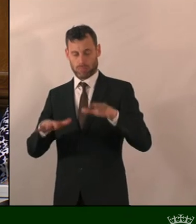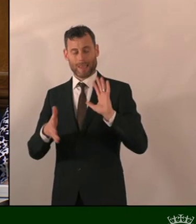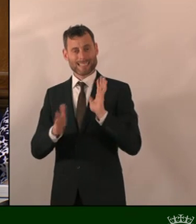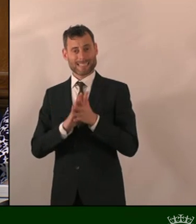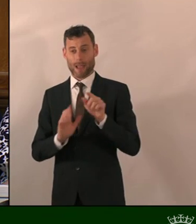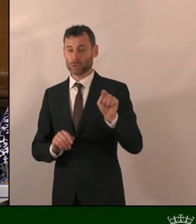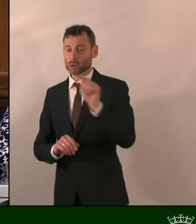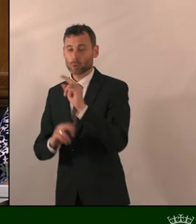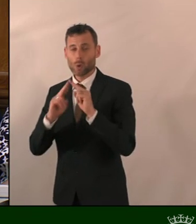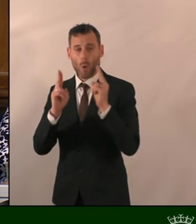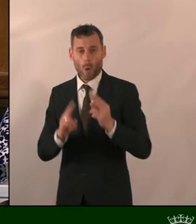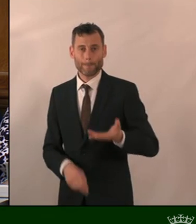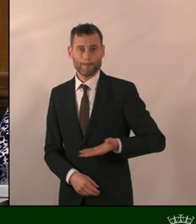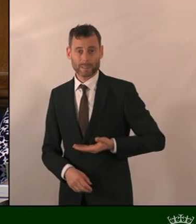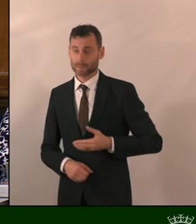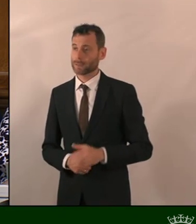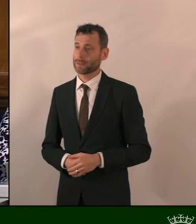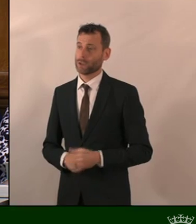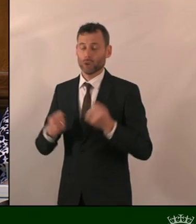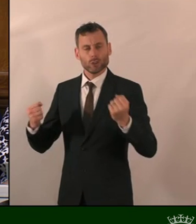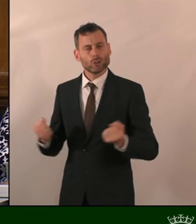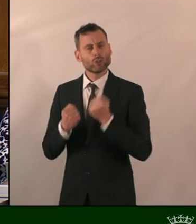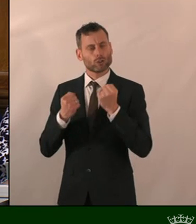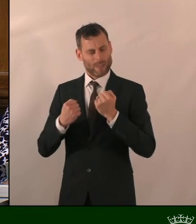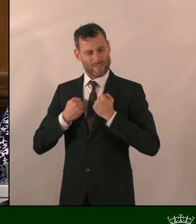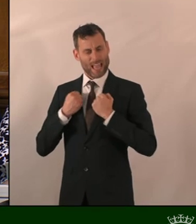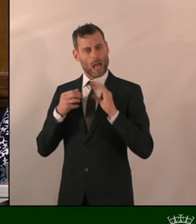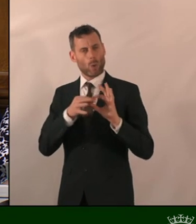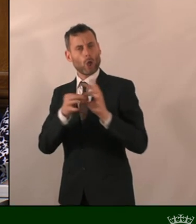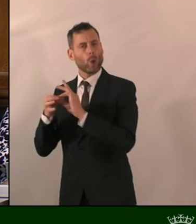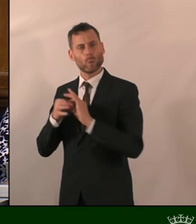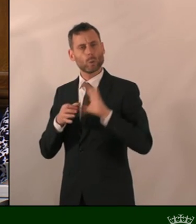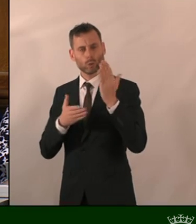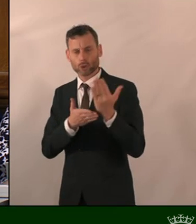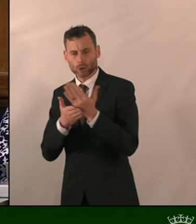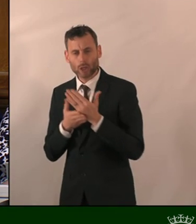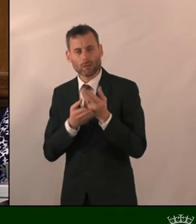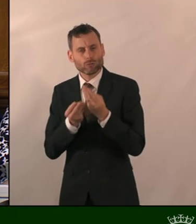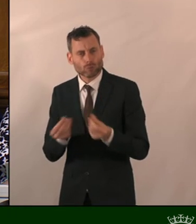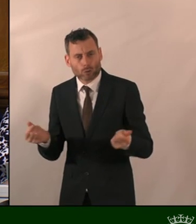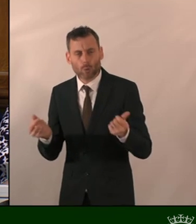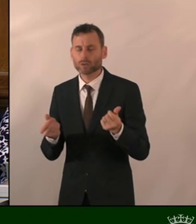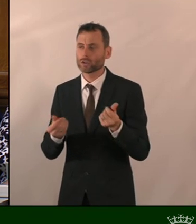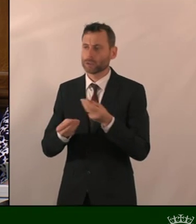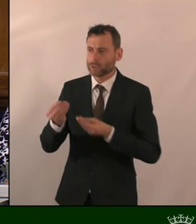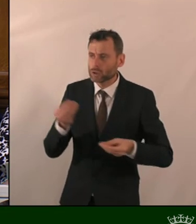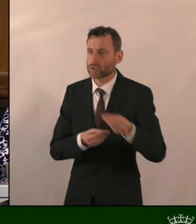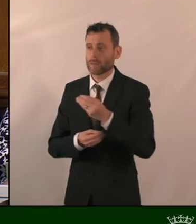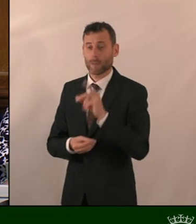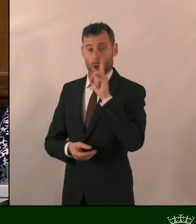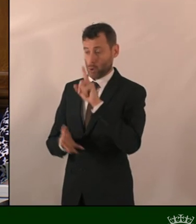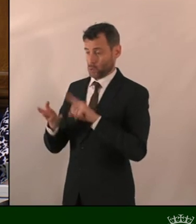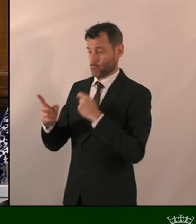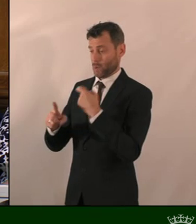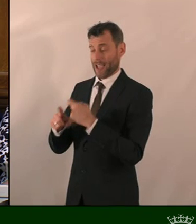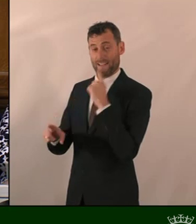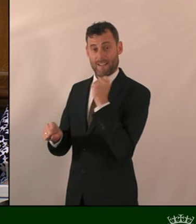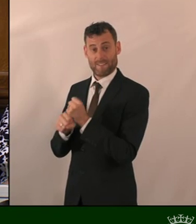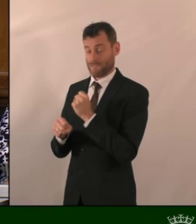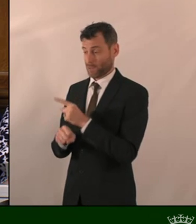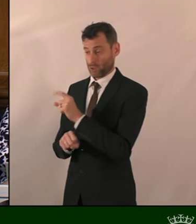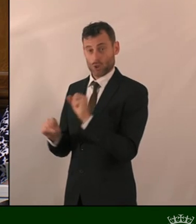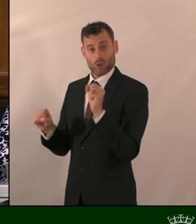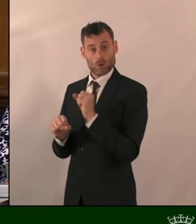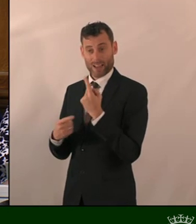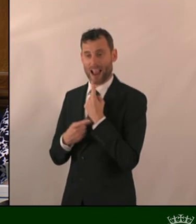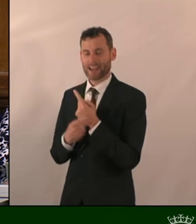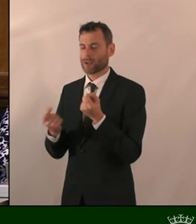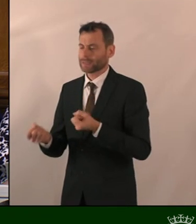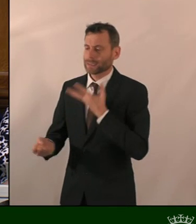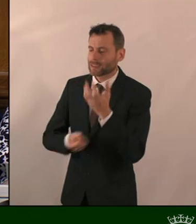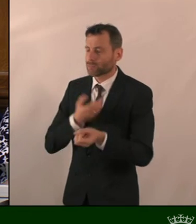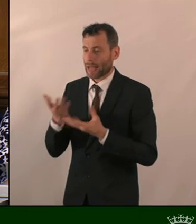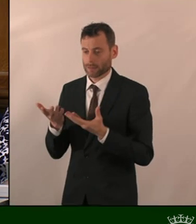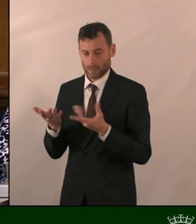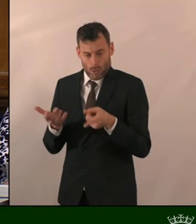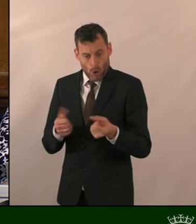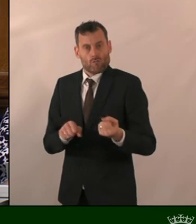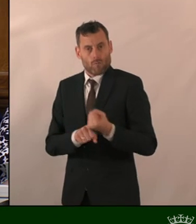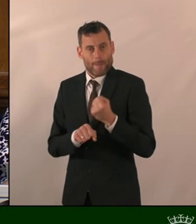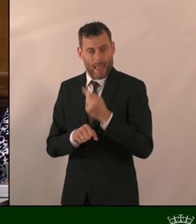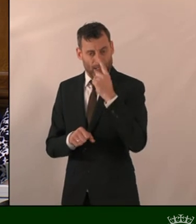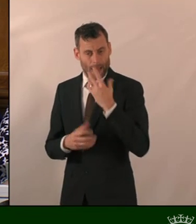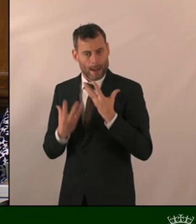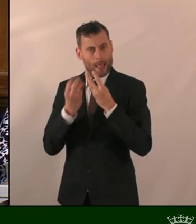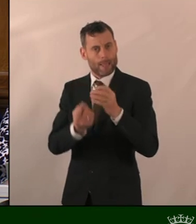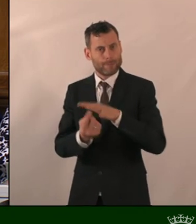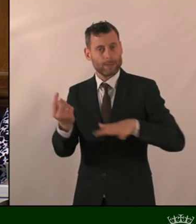The strength of our Union is based on sharing resources at people’s time of need, but so far not a penny announced by the United Kingdom Government would benefit Wales, where the cost of repair will be hundreds of millions of pounds.